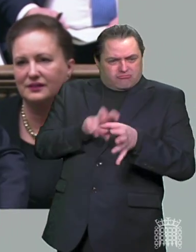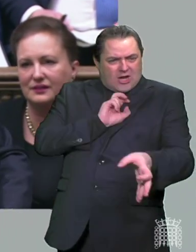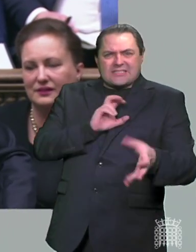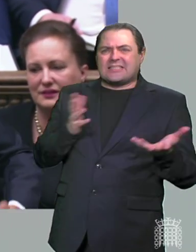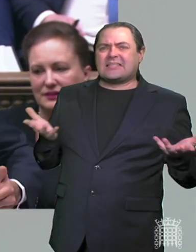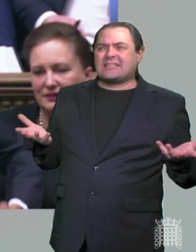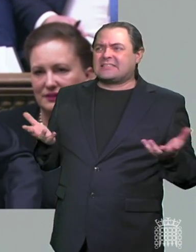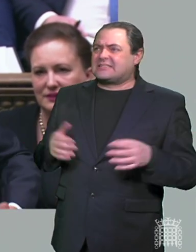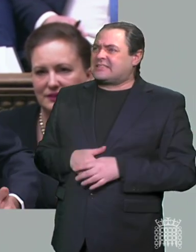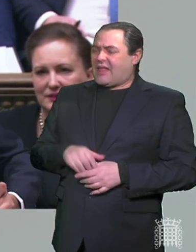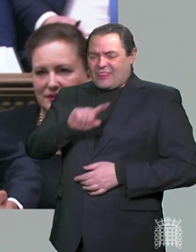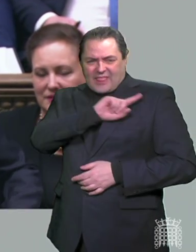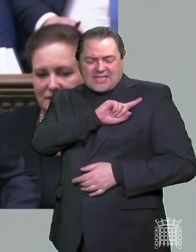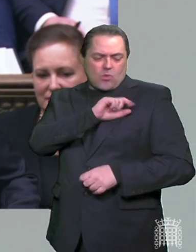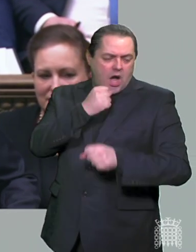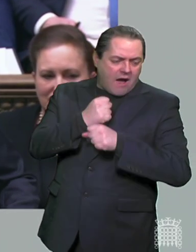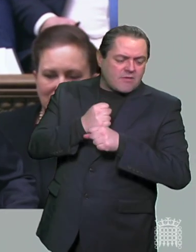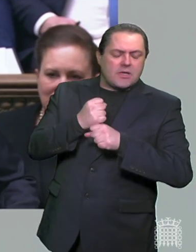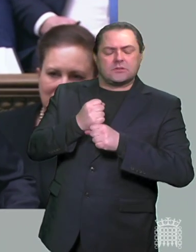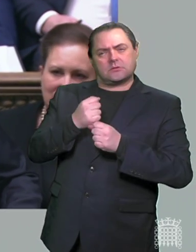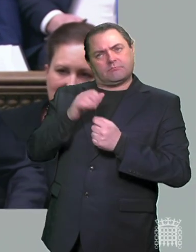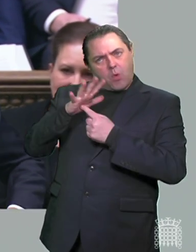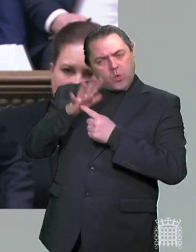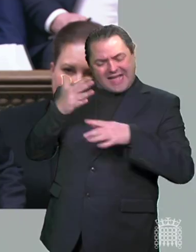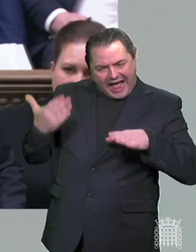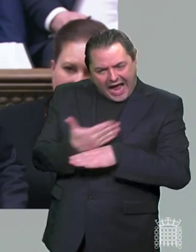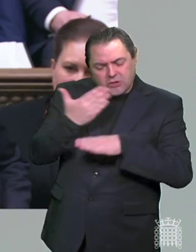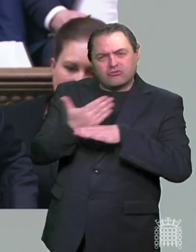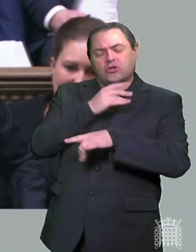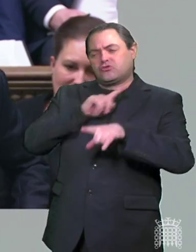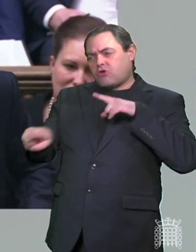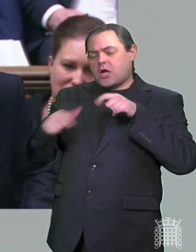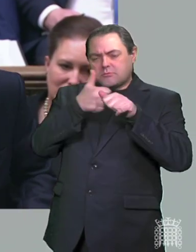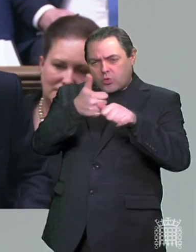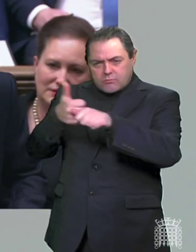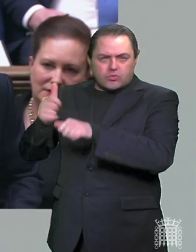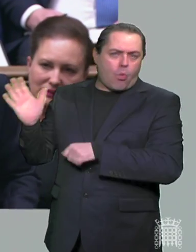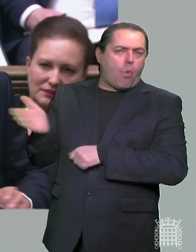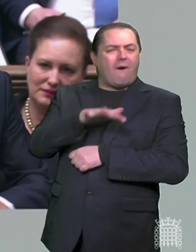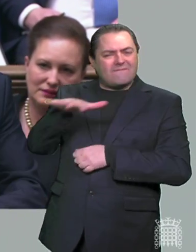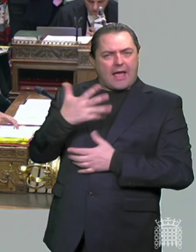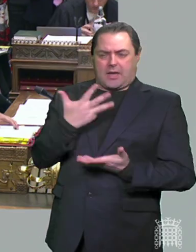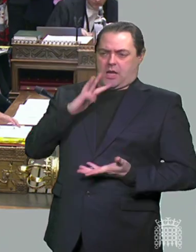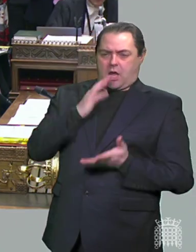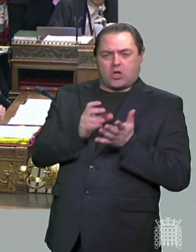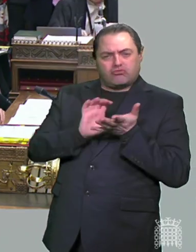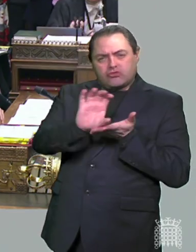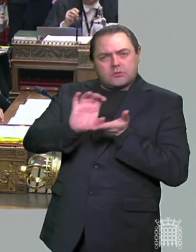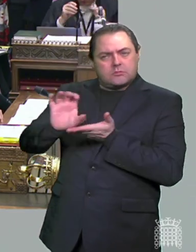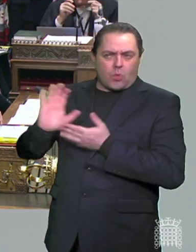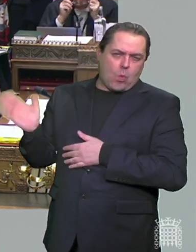That is why the Government are taking significant action, supporting every family with £900 this winter.